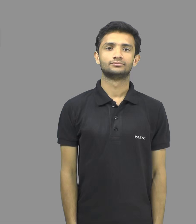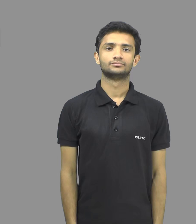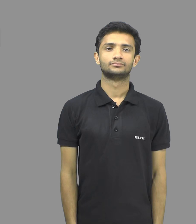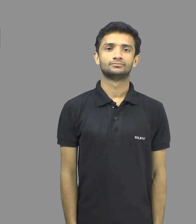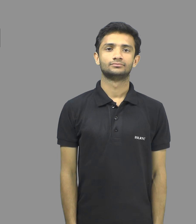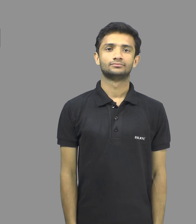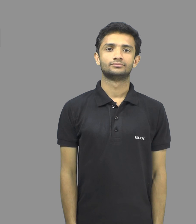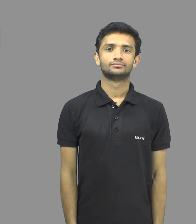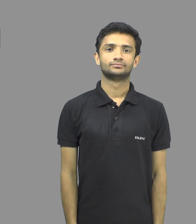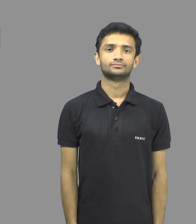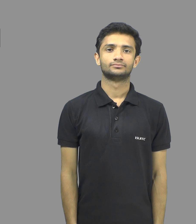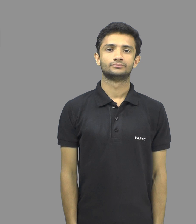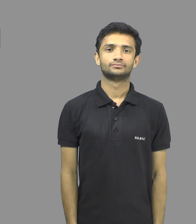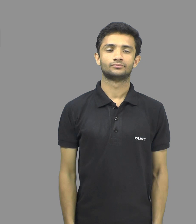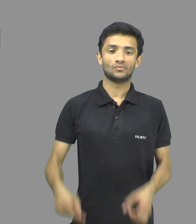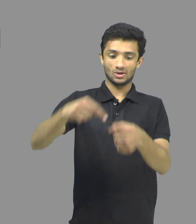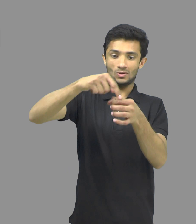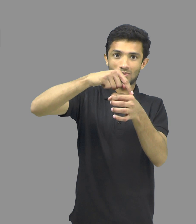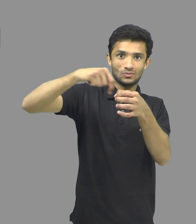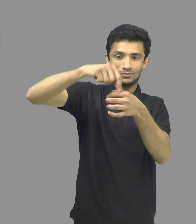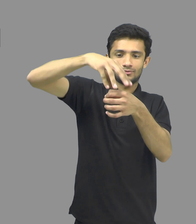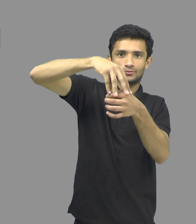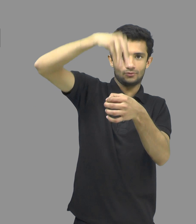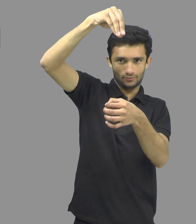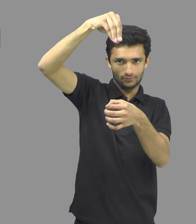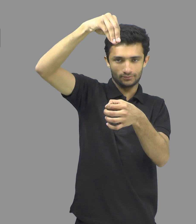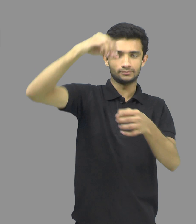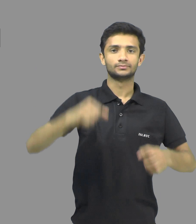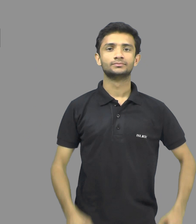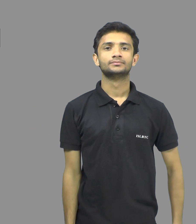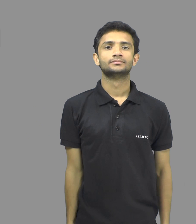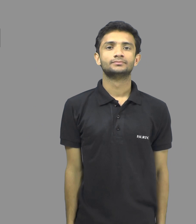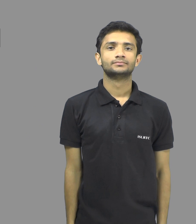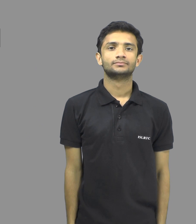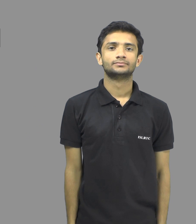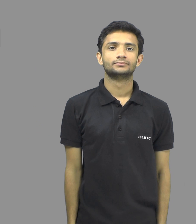Cone